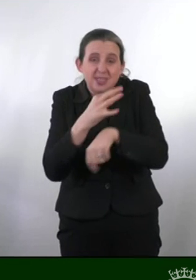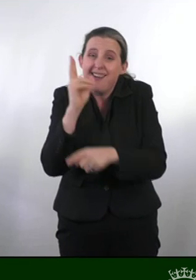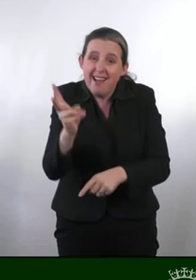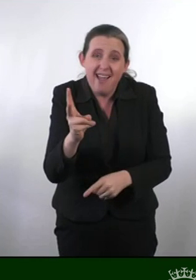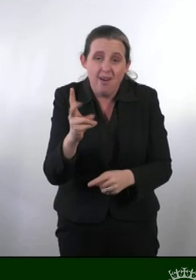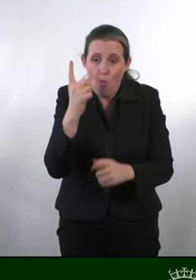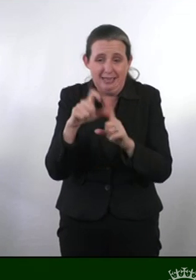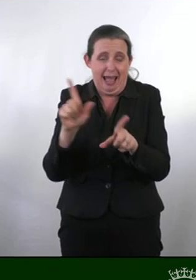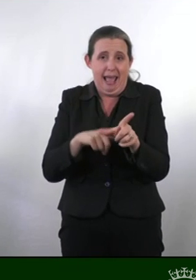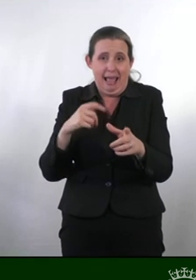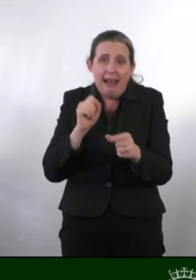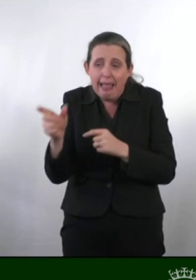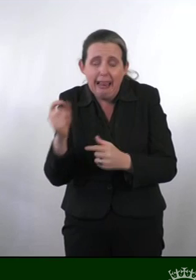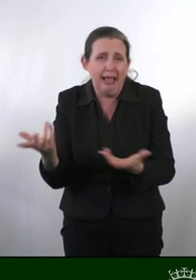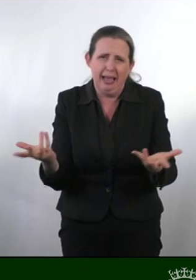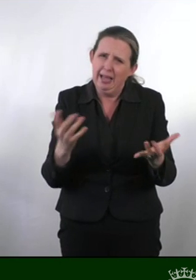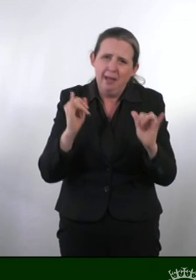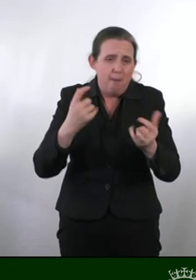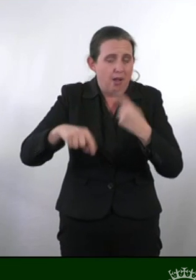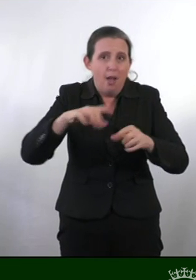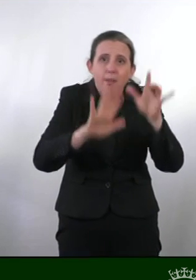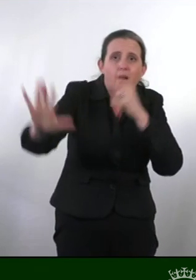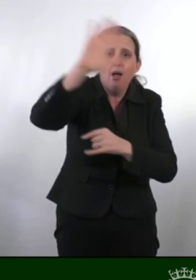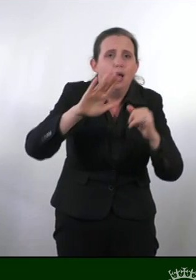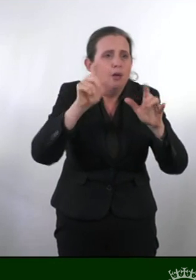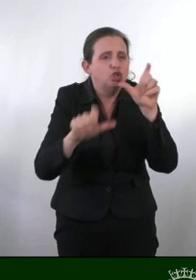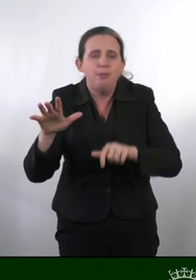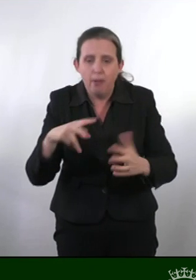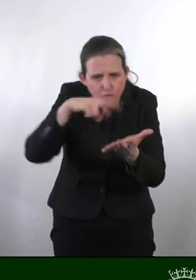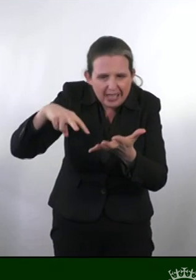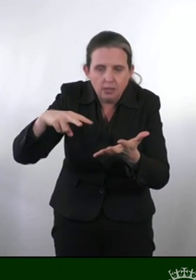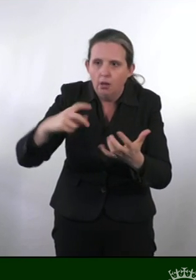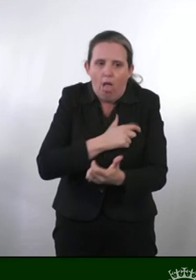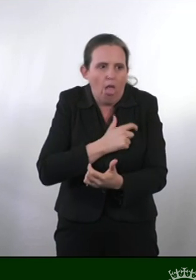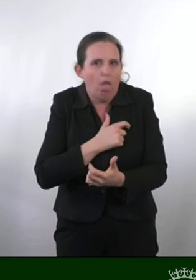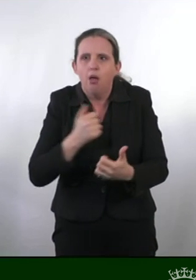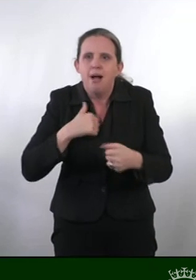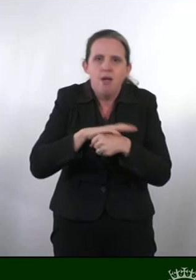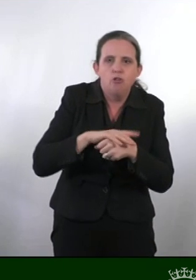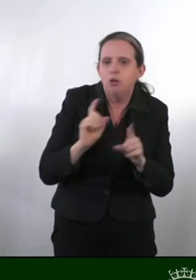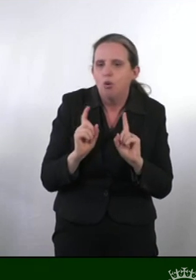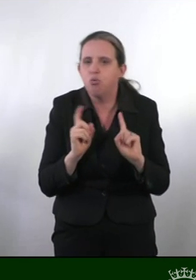This serial leaking is causing huge anxiety to millions of people about what is going to happen next.